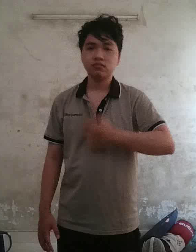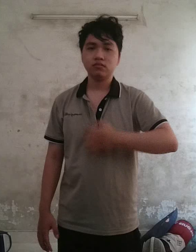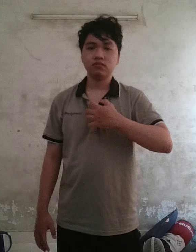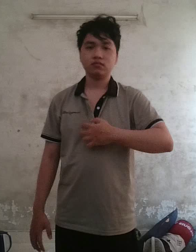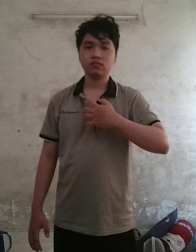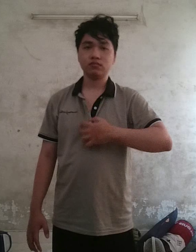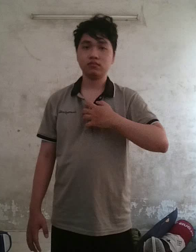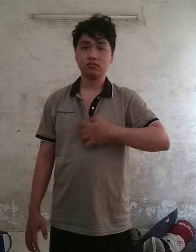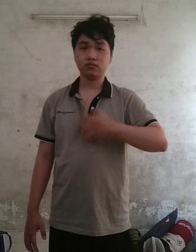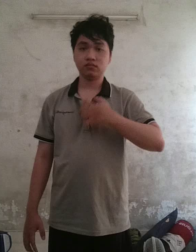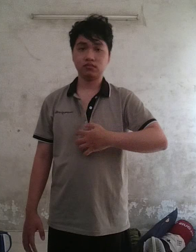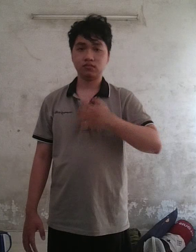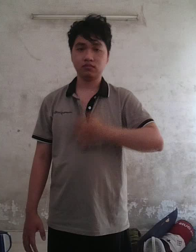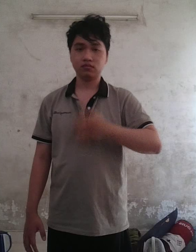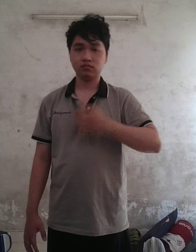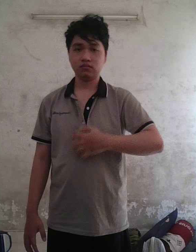ghen